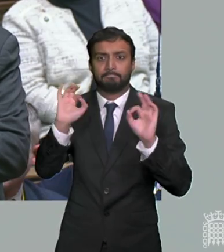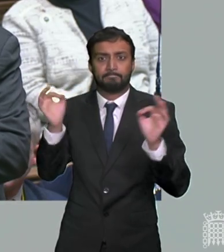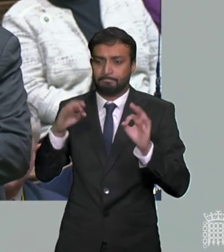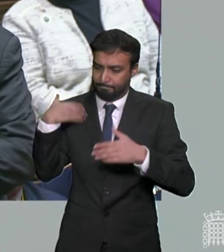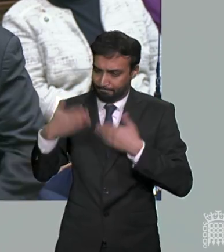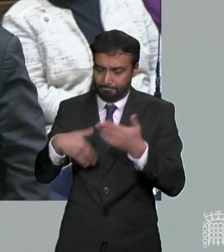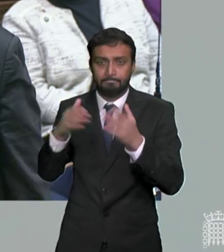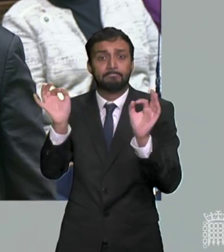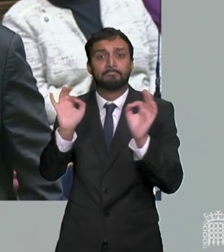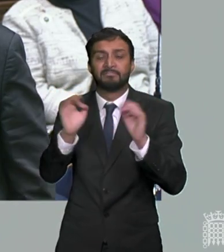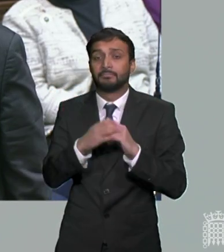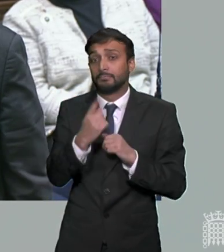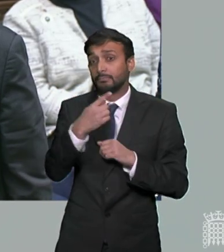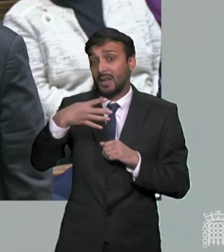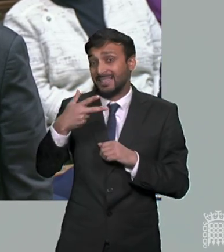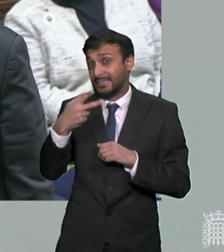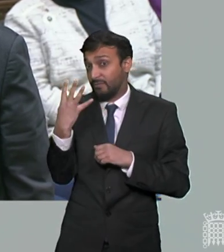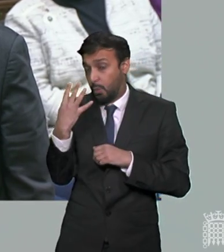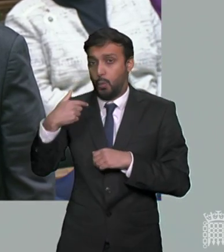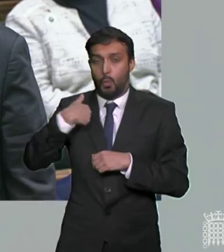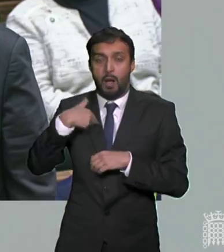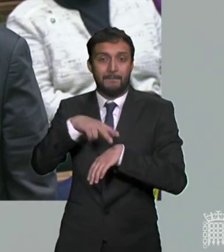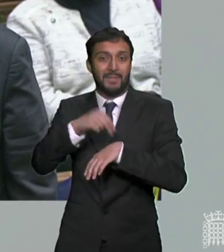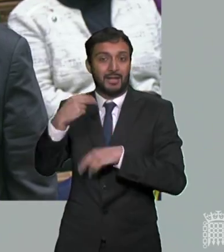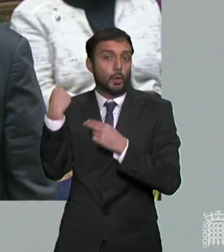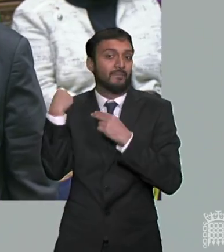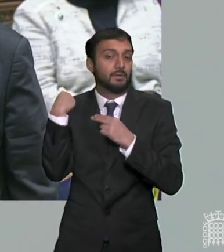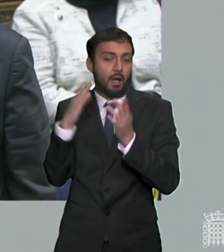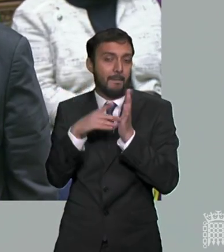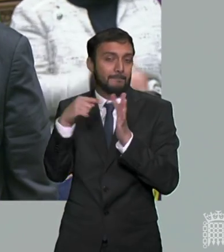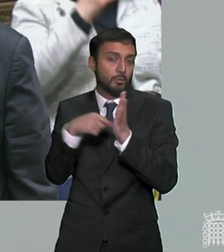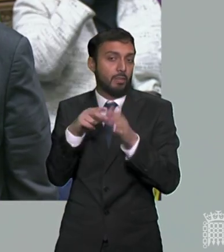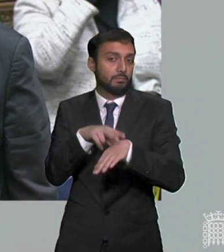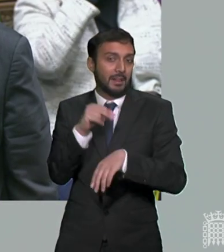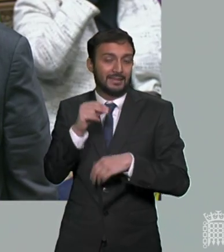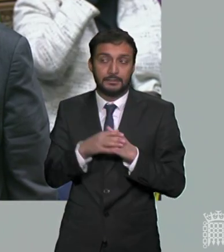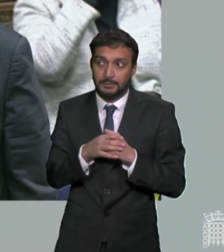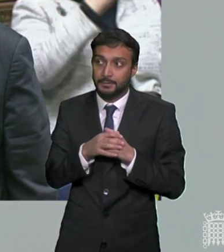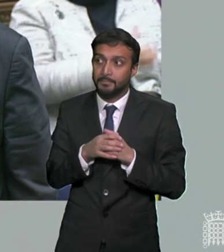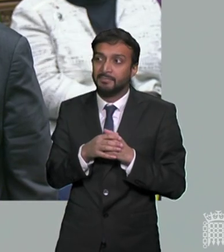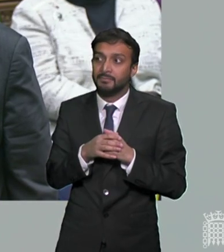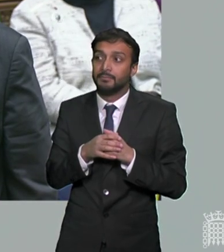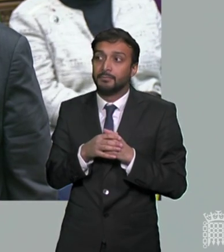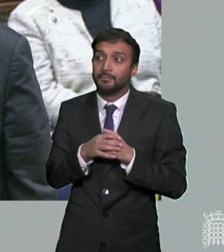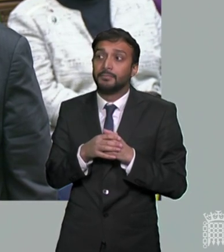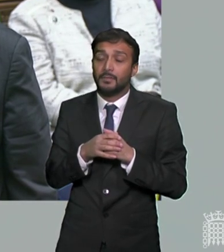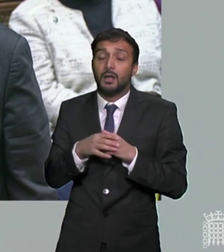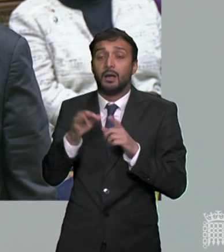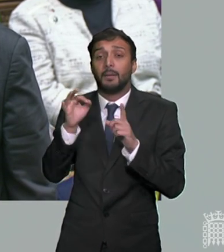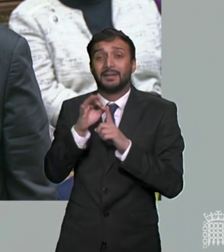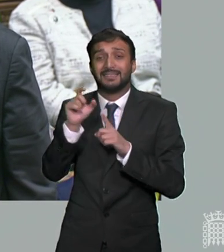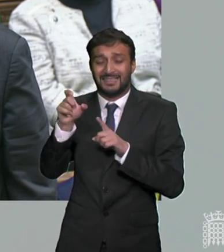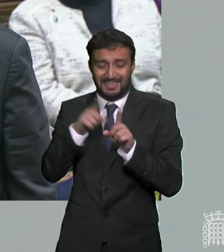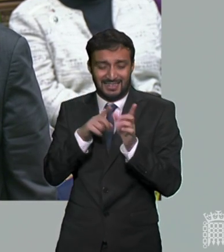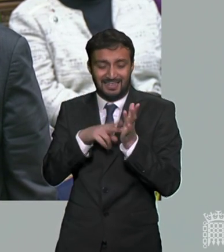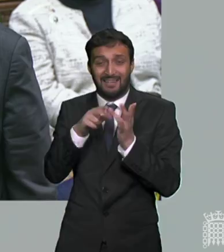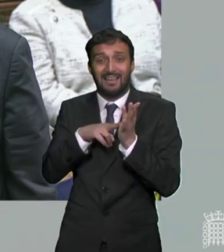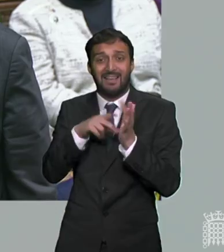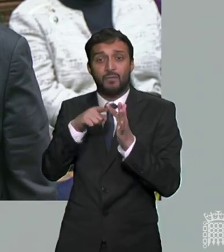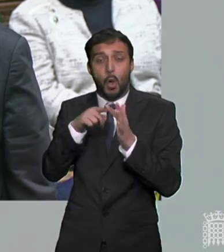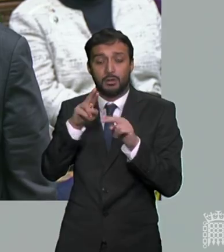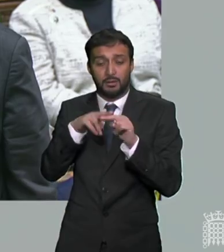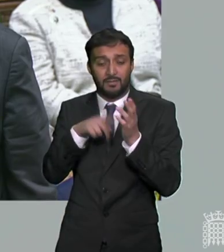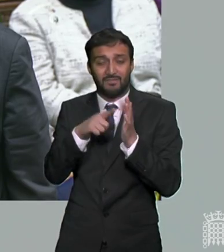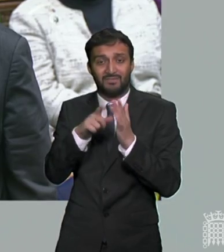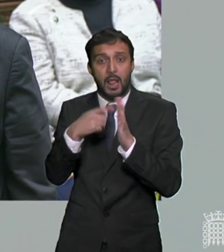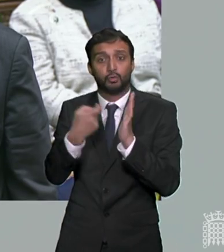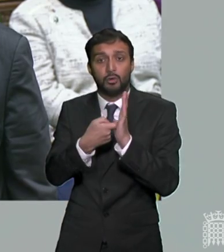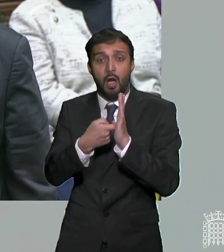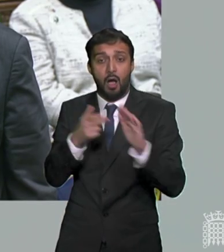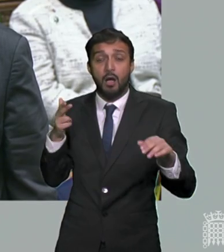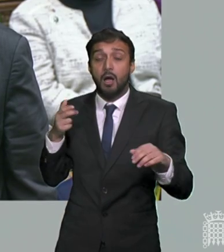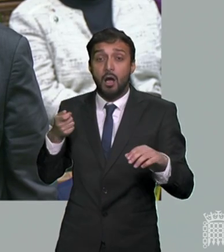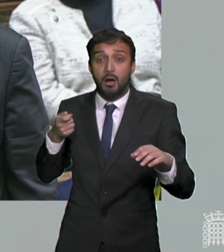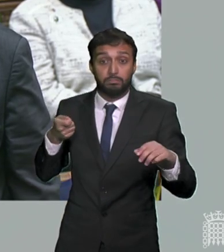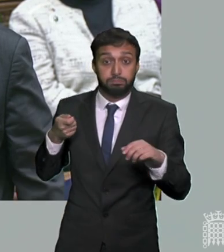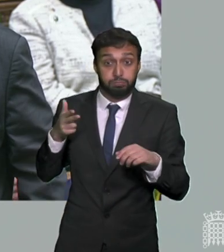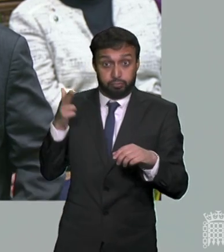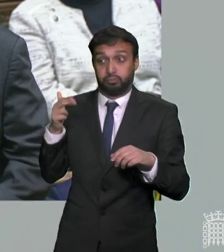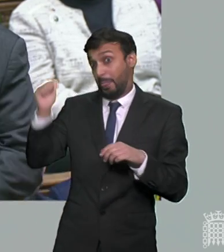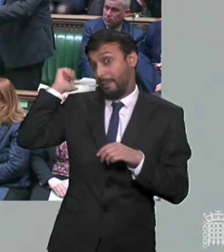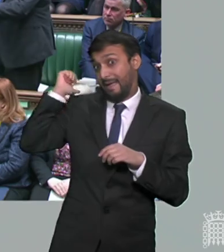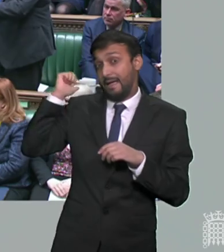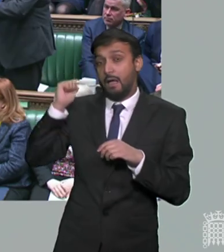In 1984, I was a serving police officer in the Metropolitan Police when, on 17 April, WPC Yvonne Fletcher was shot in the back and killed while policing a political demonstration outside the Libyan Embassy.